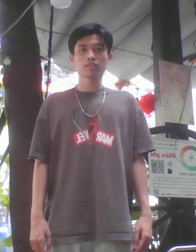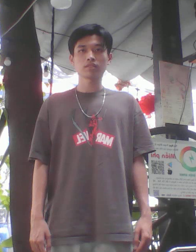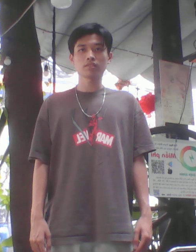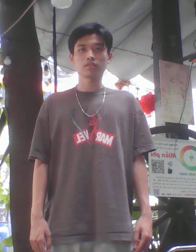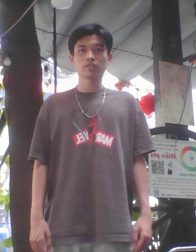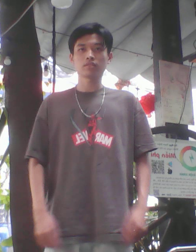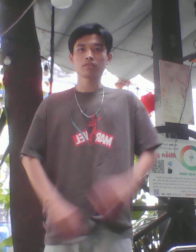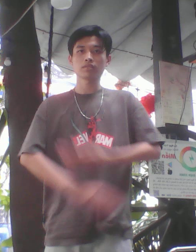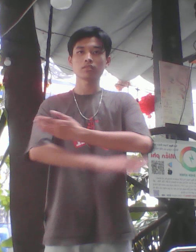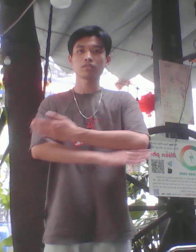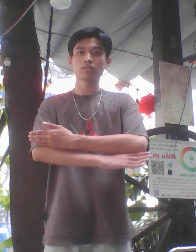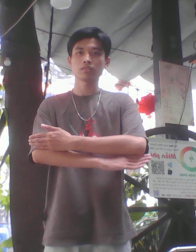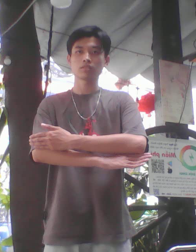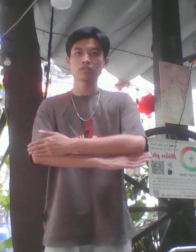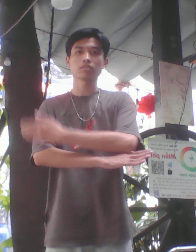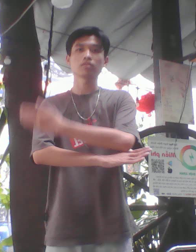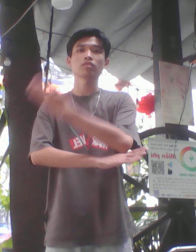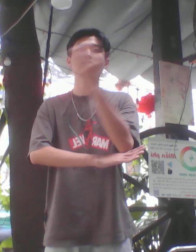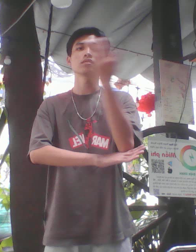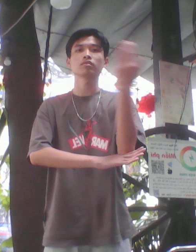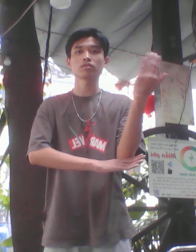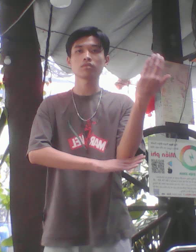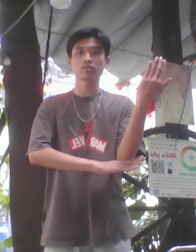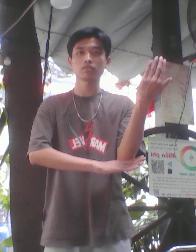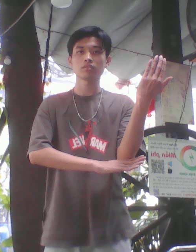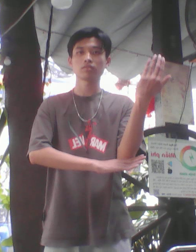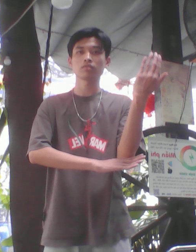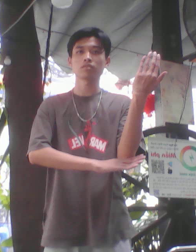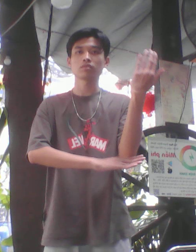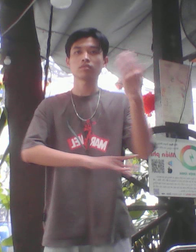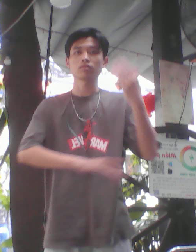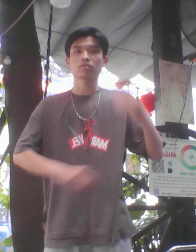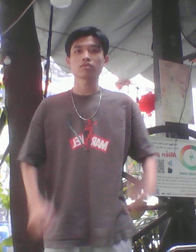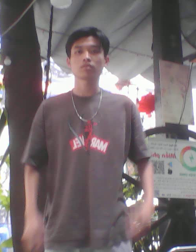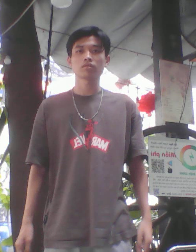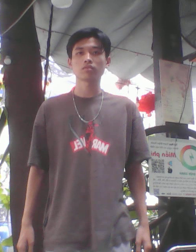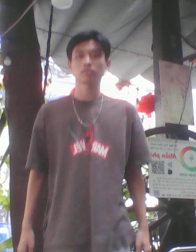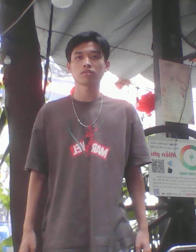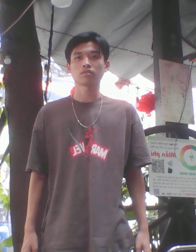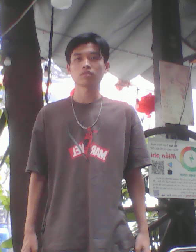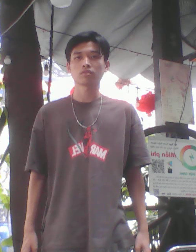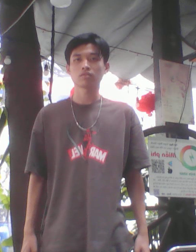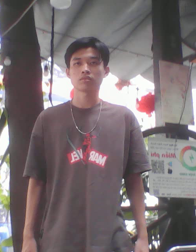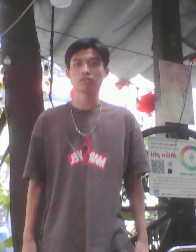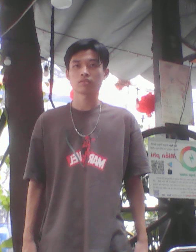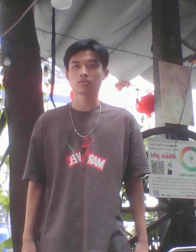buoi sang